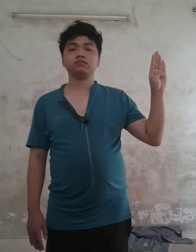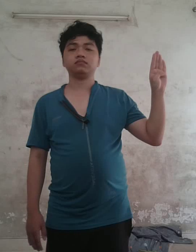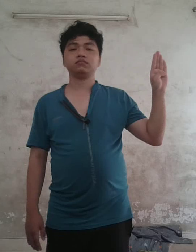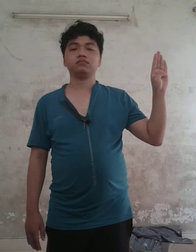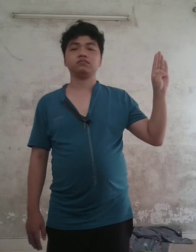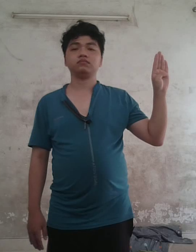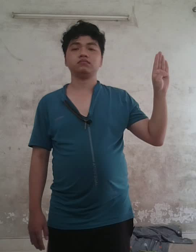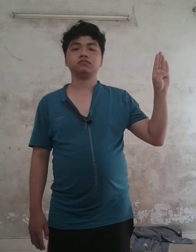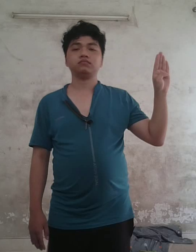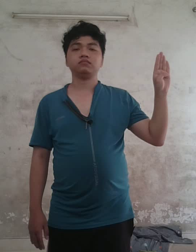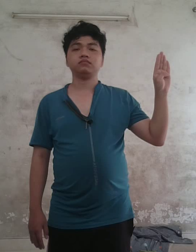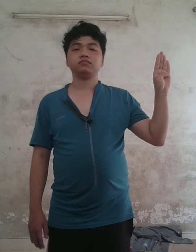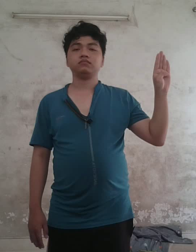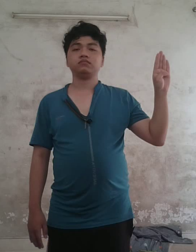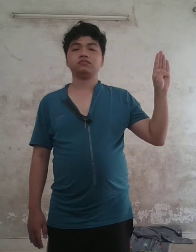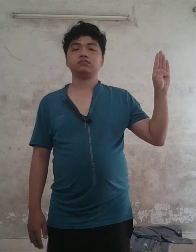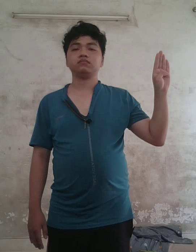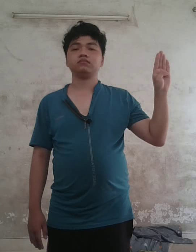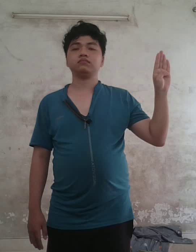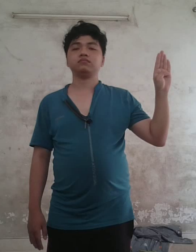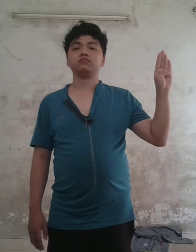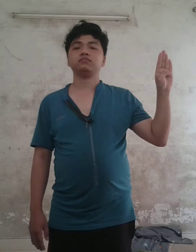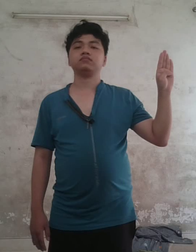b